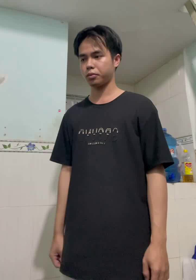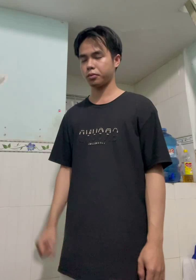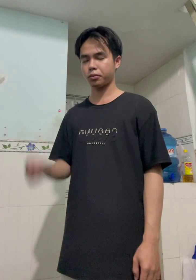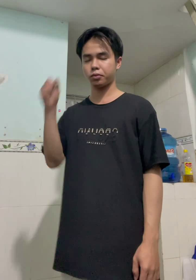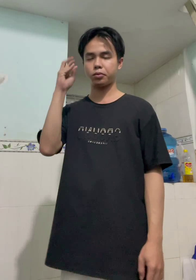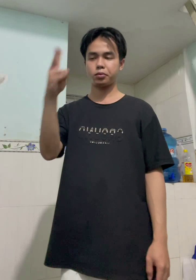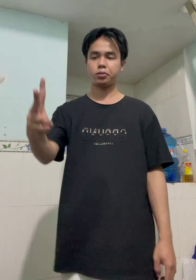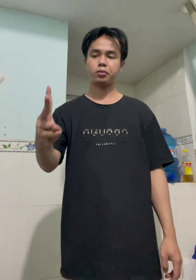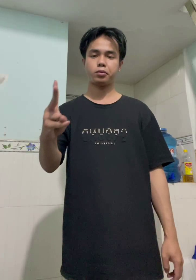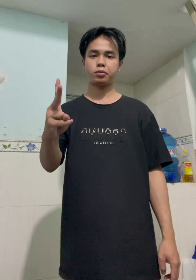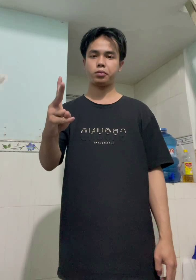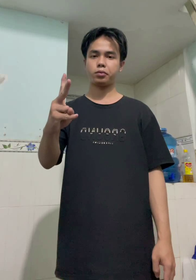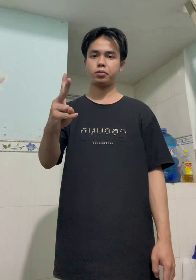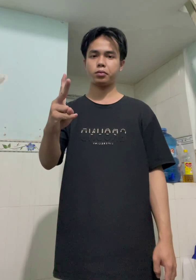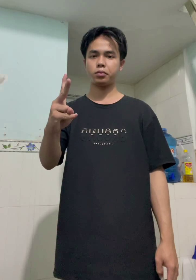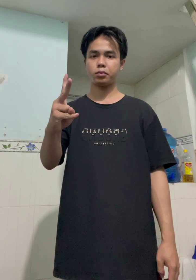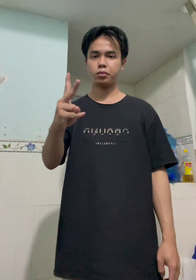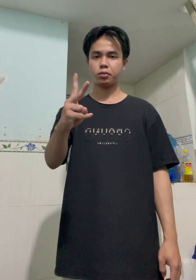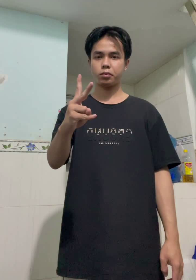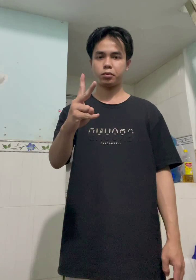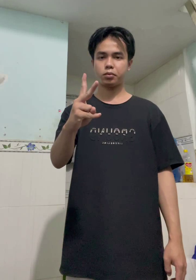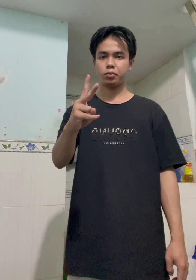h